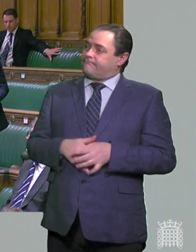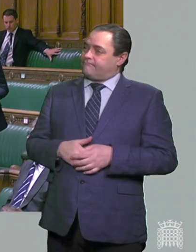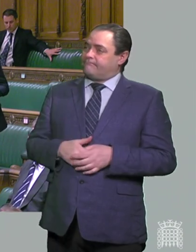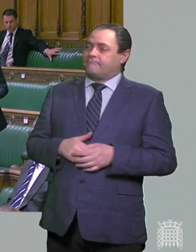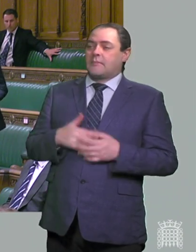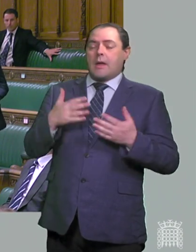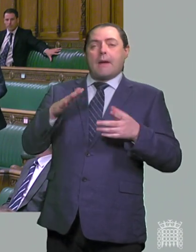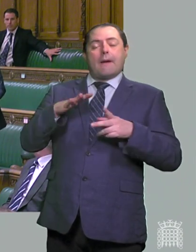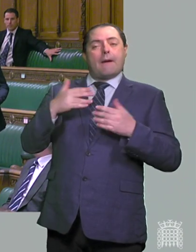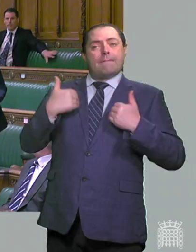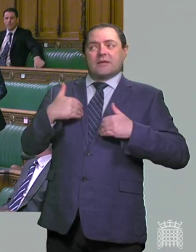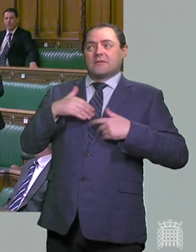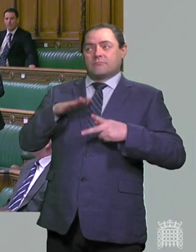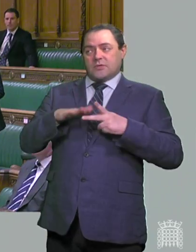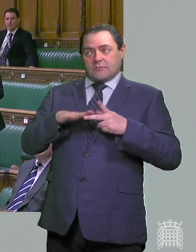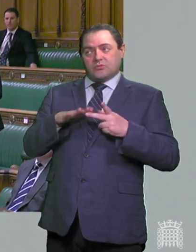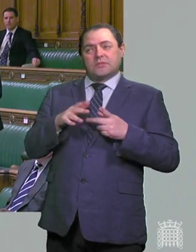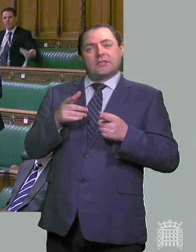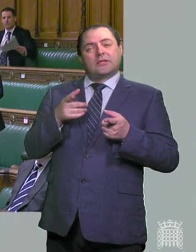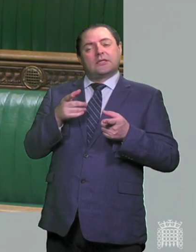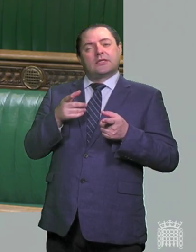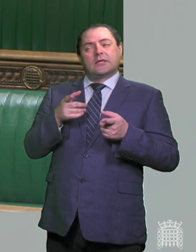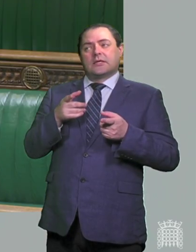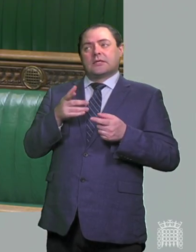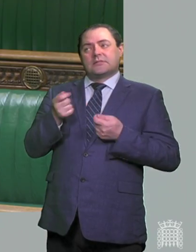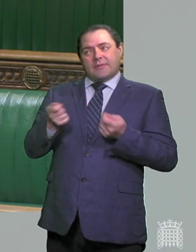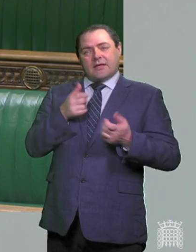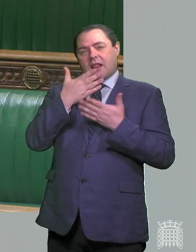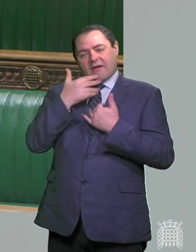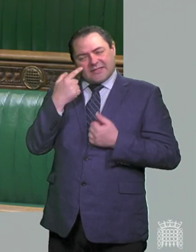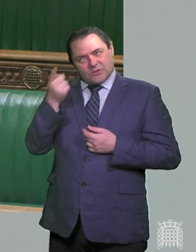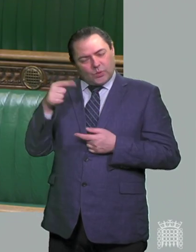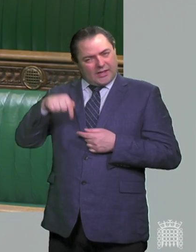What a pleasure it is to see you in the Chair for Scottish questions, Madam Deputy Speaker.